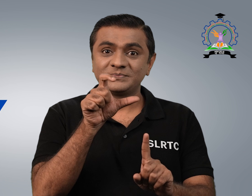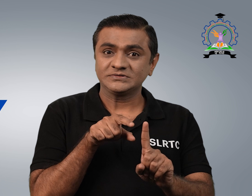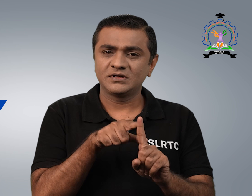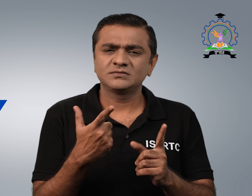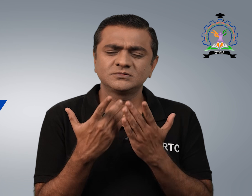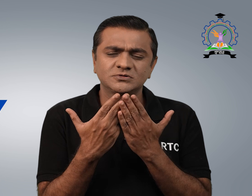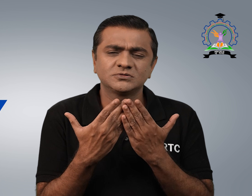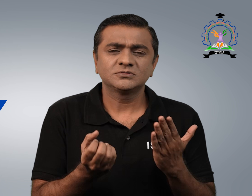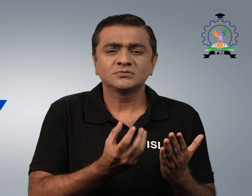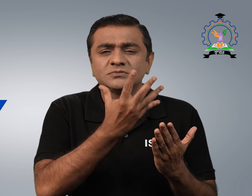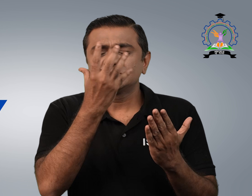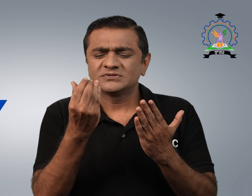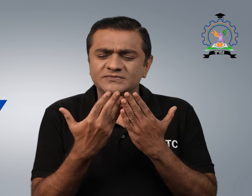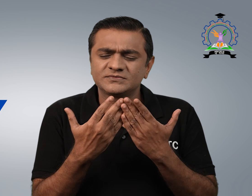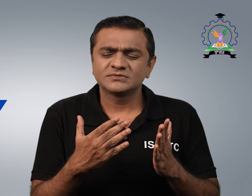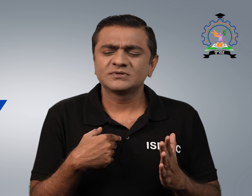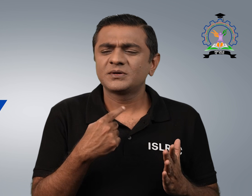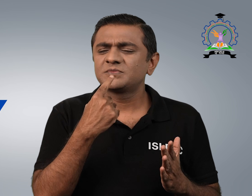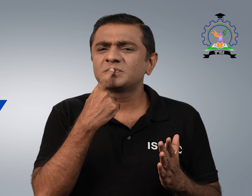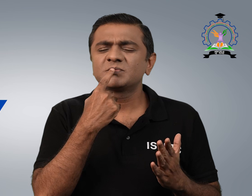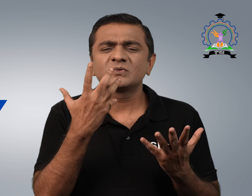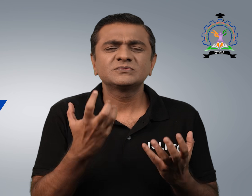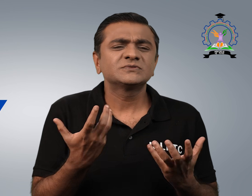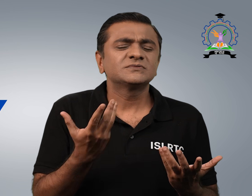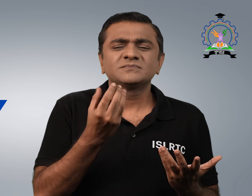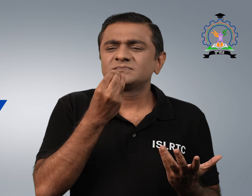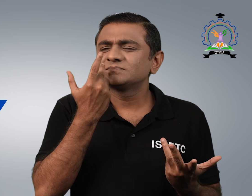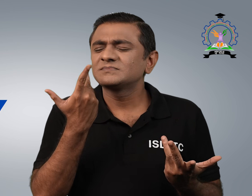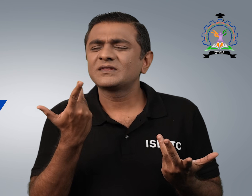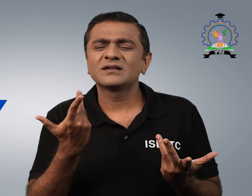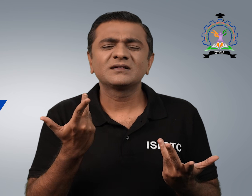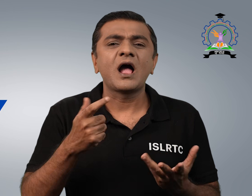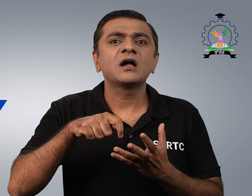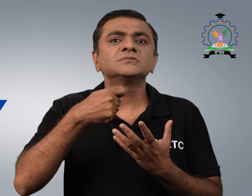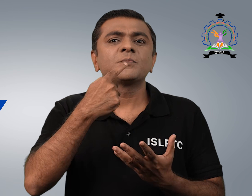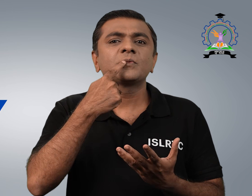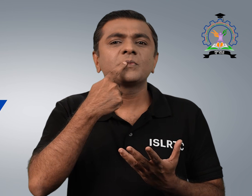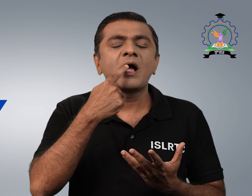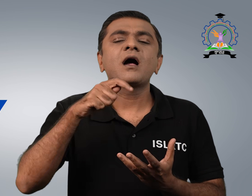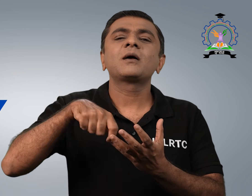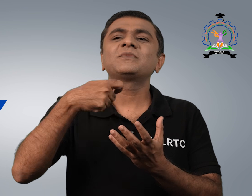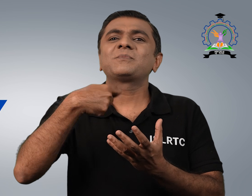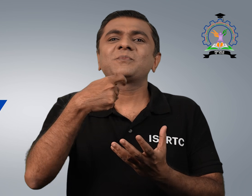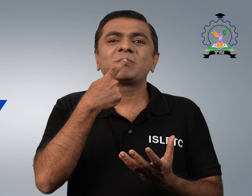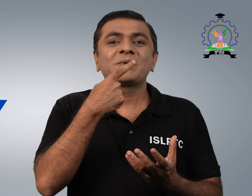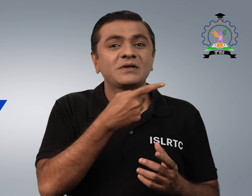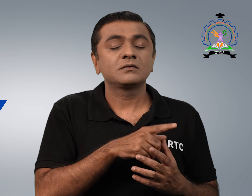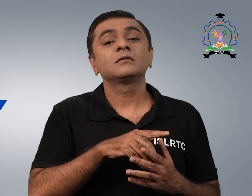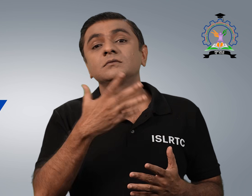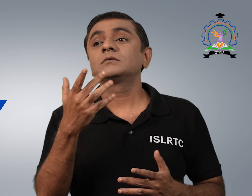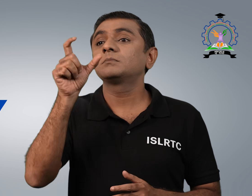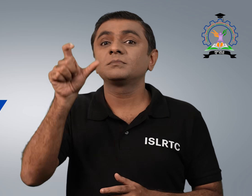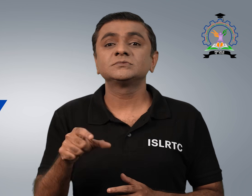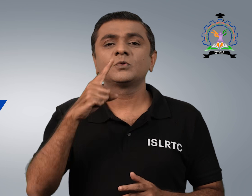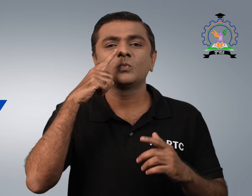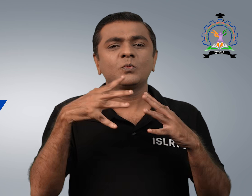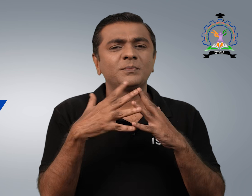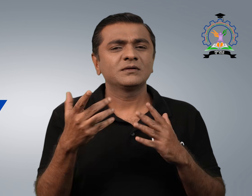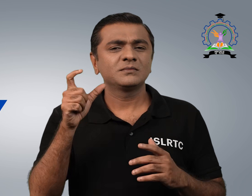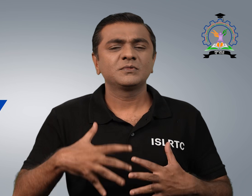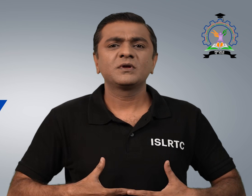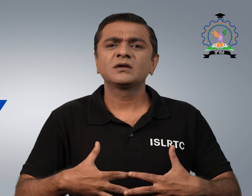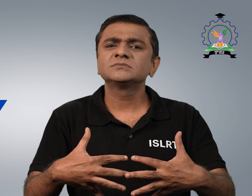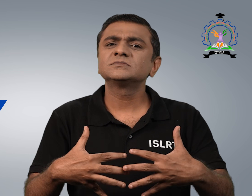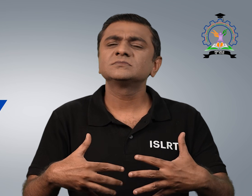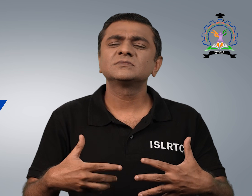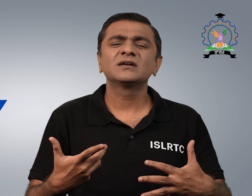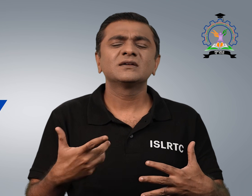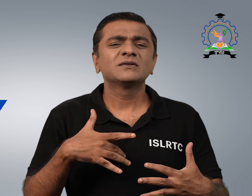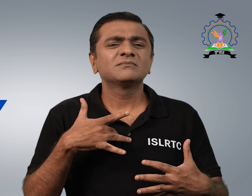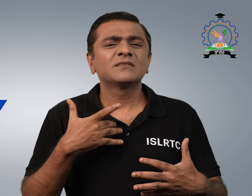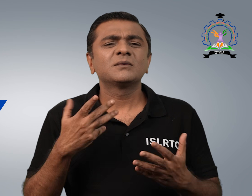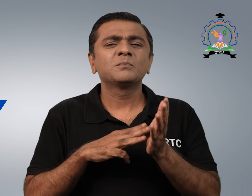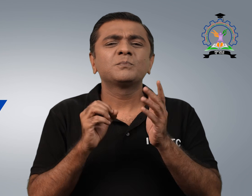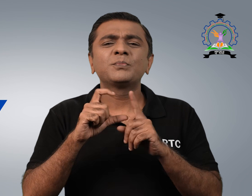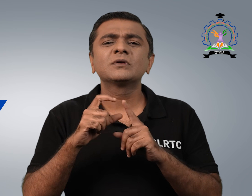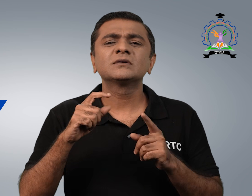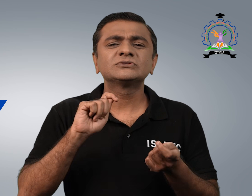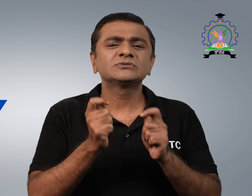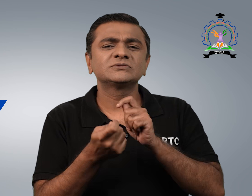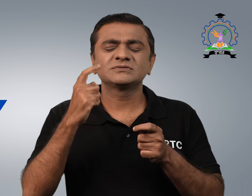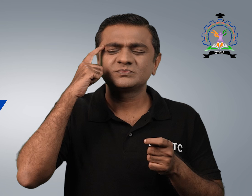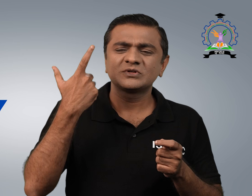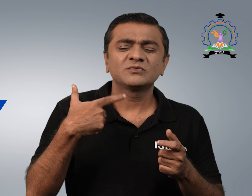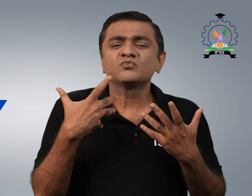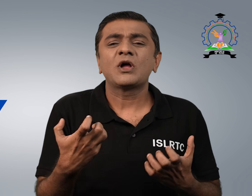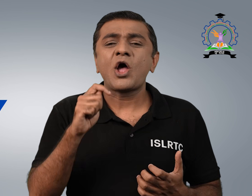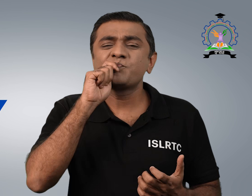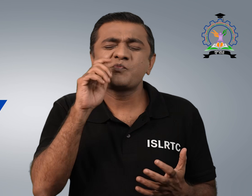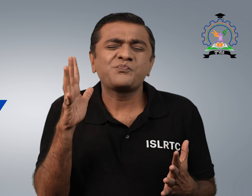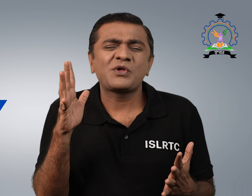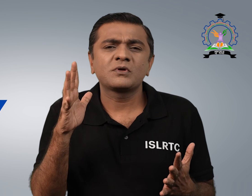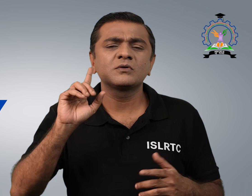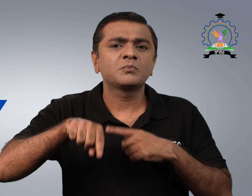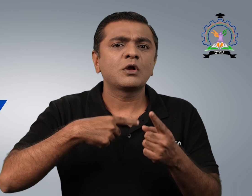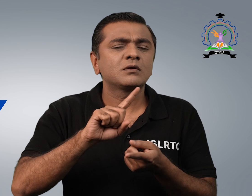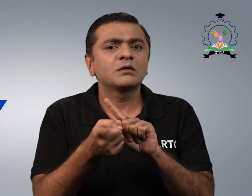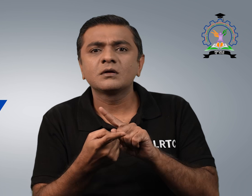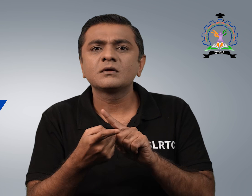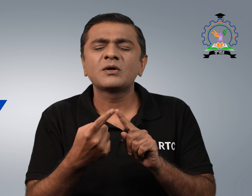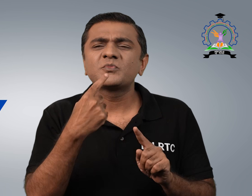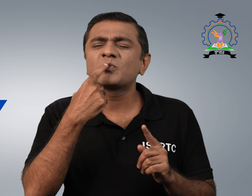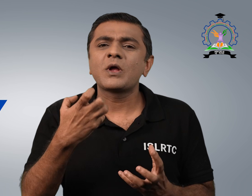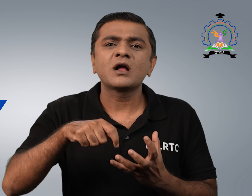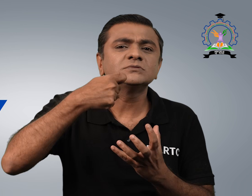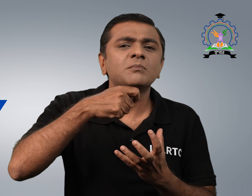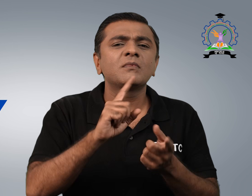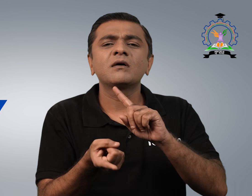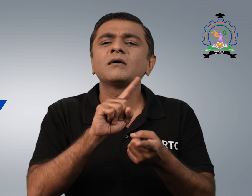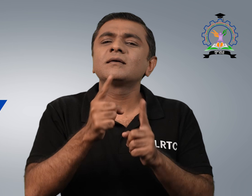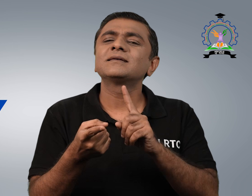It refers to the strong desire to eat ice cream after studying for several hours. A pregnant woman, due to mood swings, may suddenly crave tamarind one moment and ice cream the next.